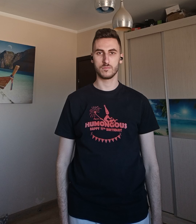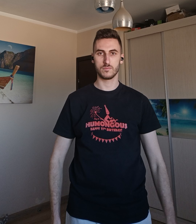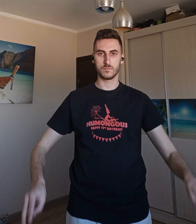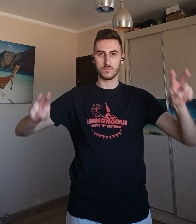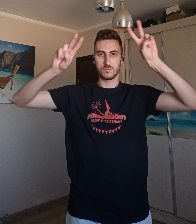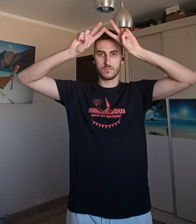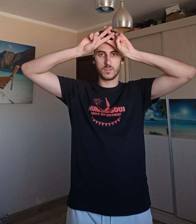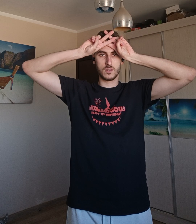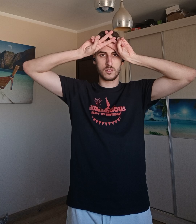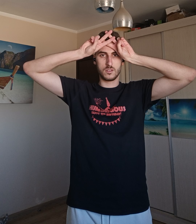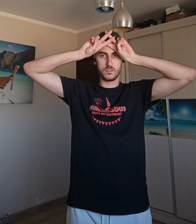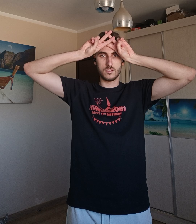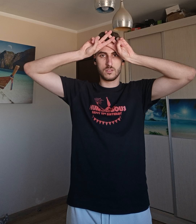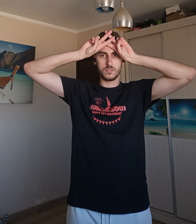אחות מקצוע